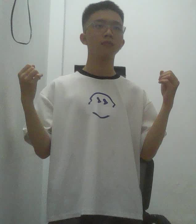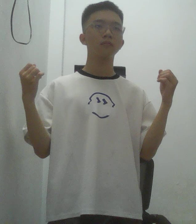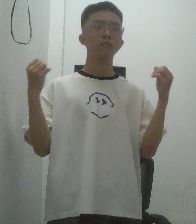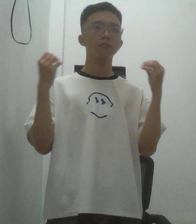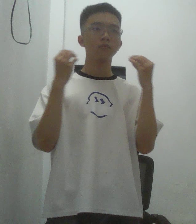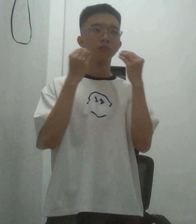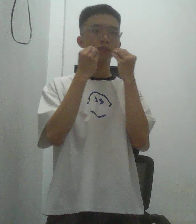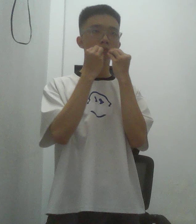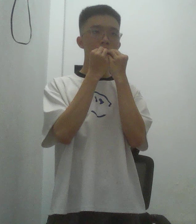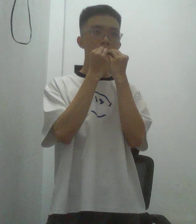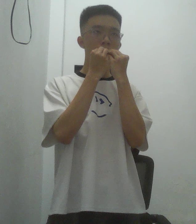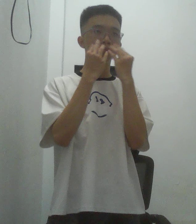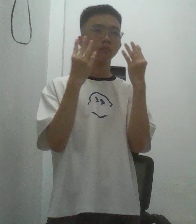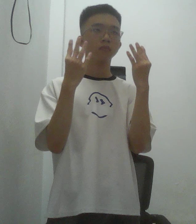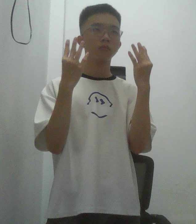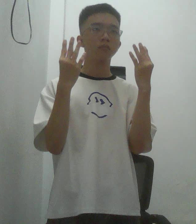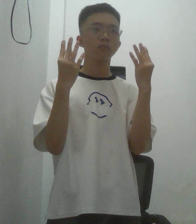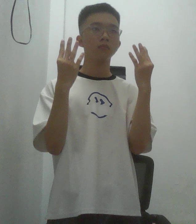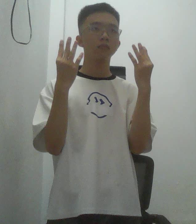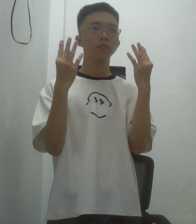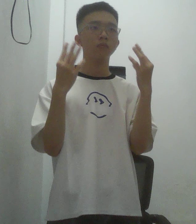cam on